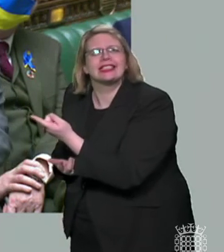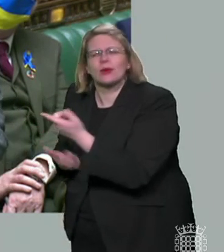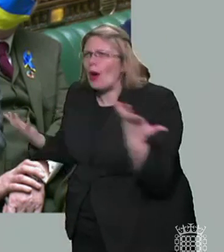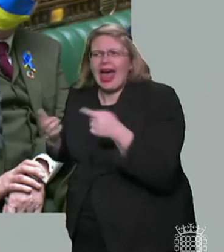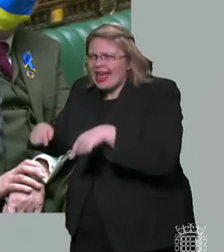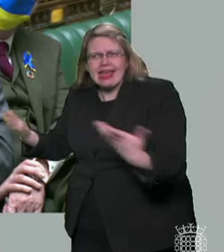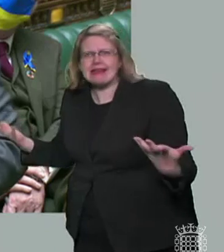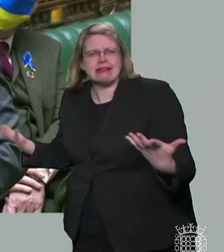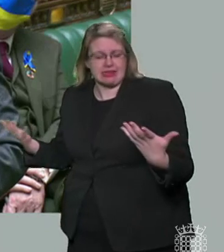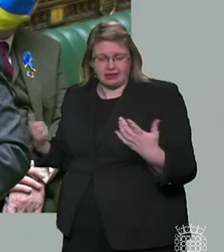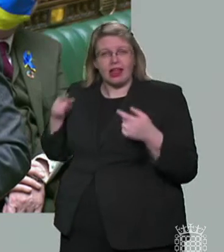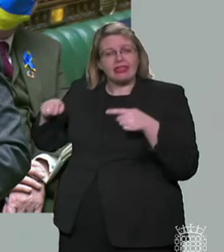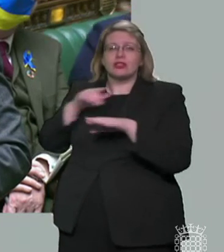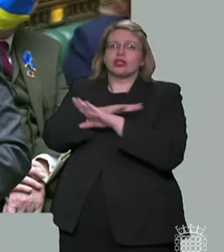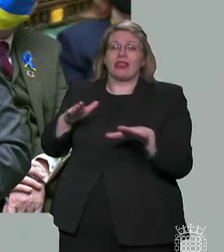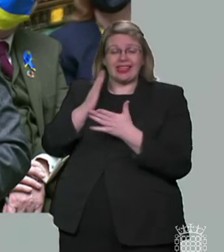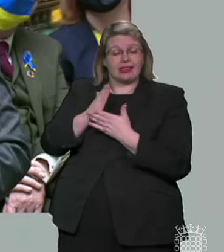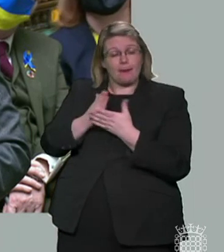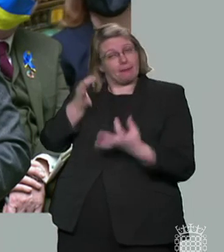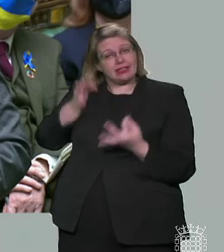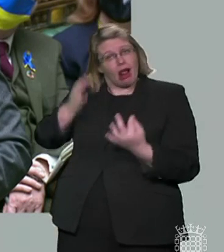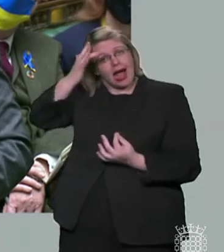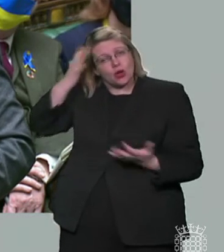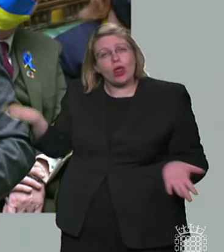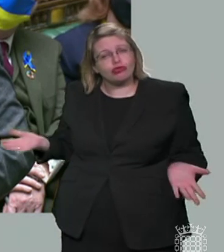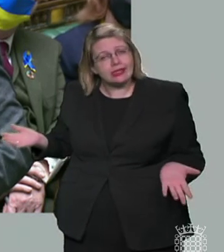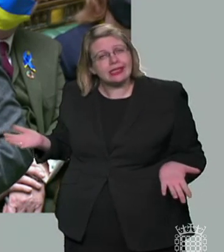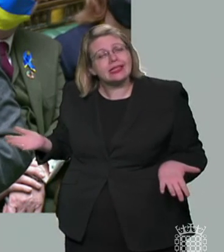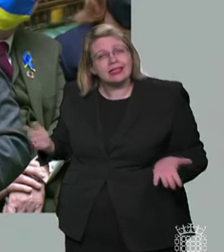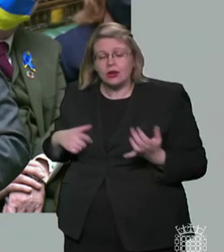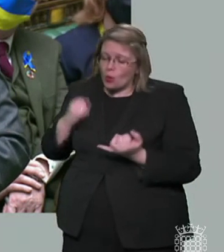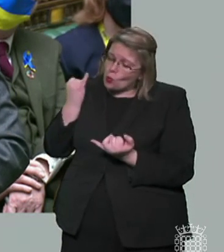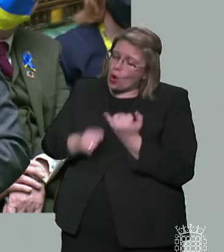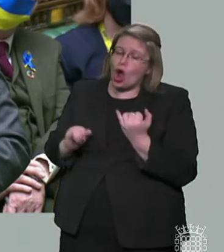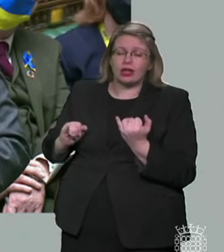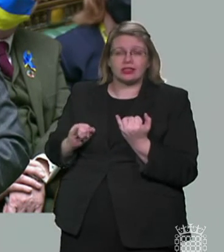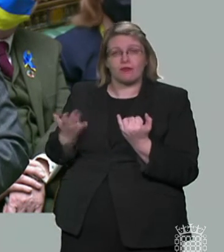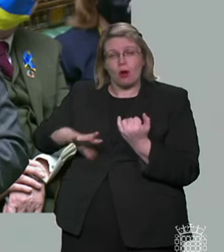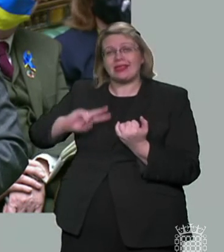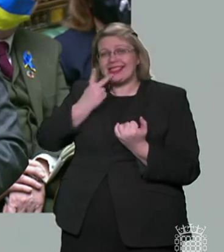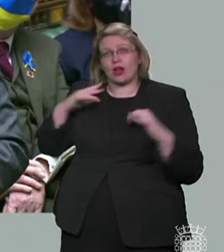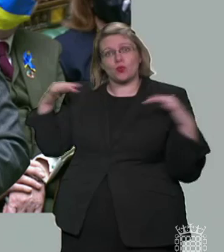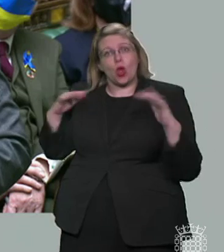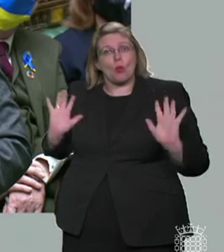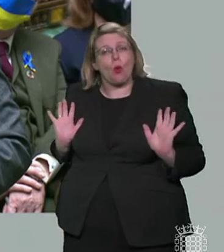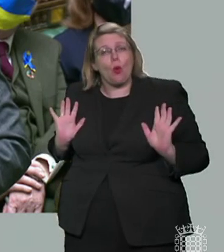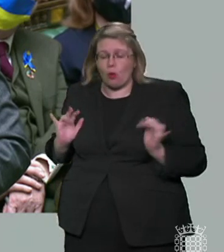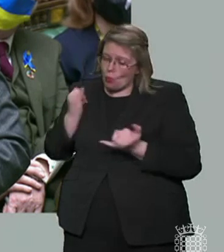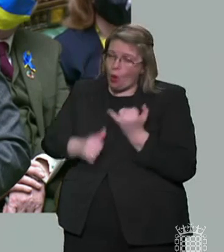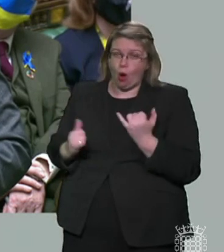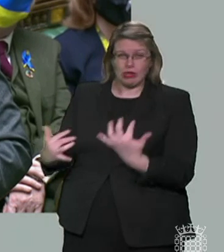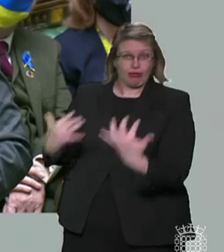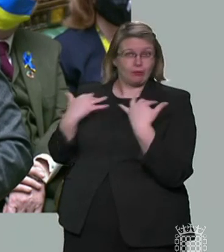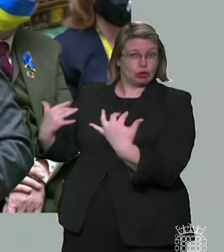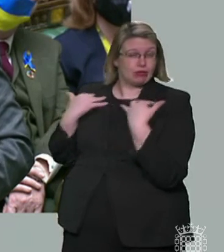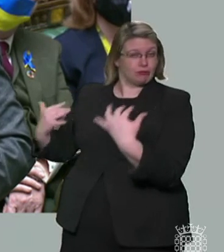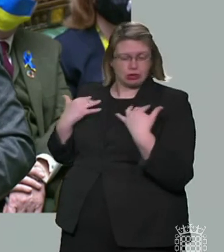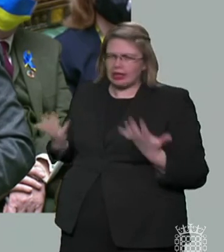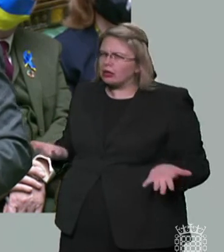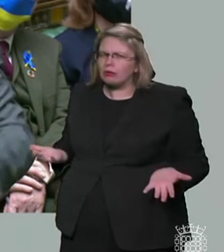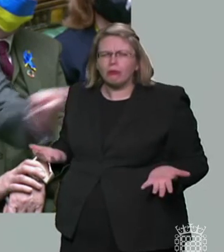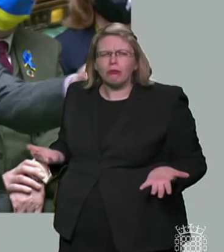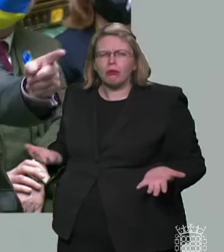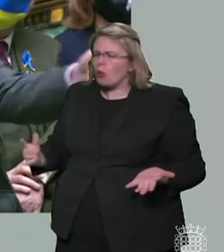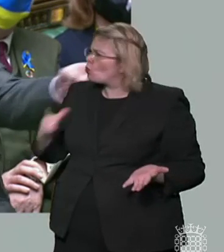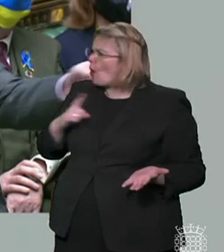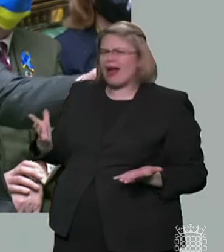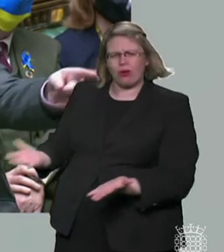In the face of the biggest refugee crisis in Europe since the second world war, the UK Government will not set aside the hostile environment.